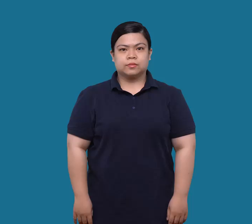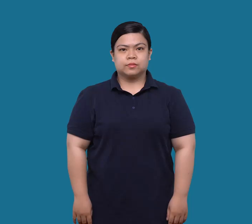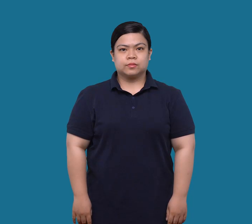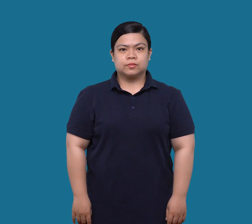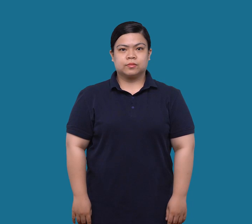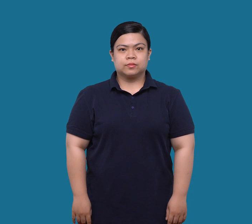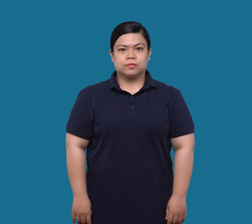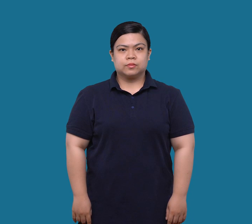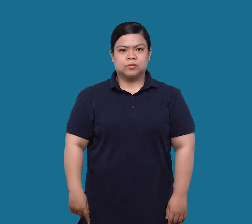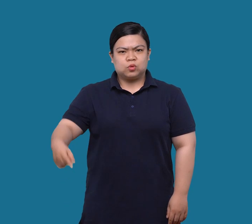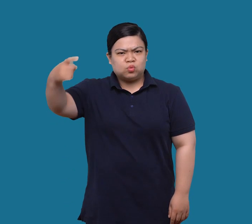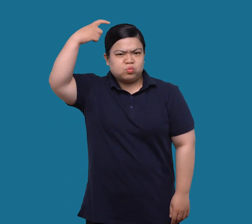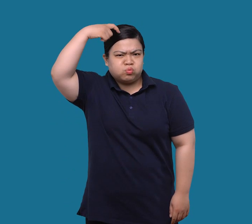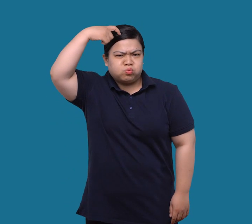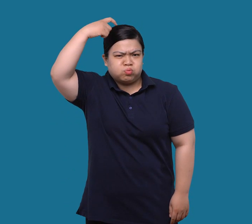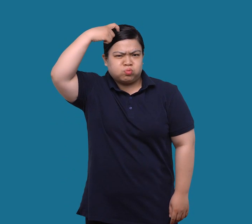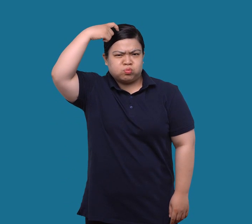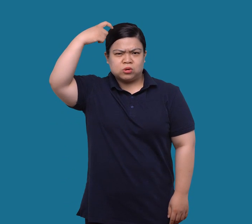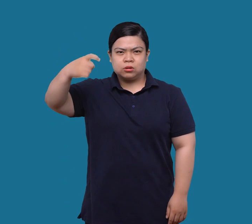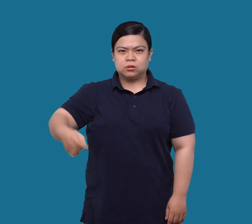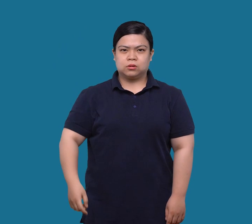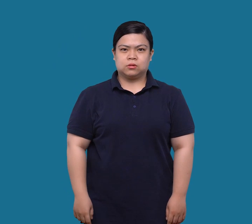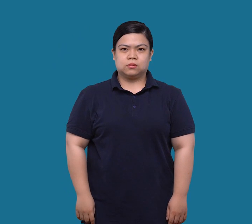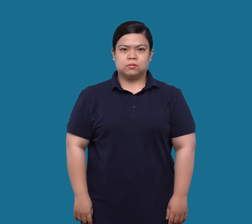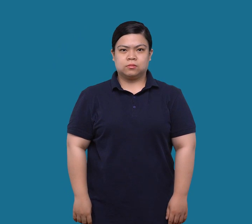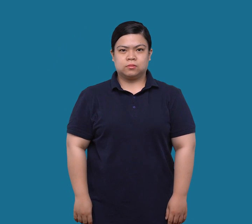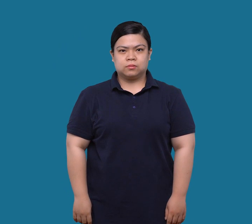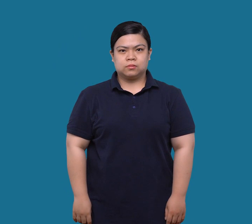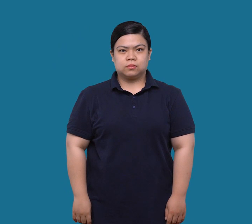xui xẻo